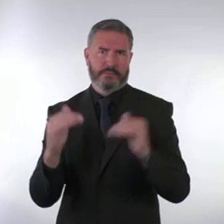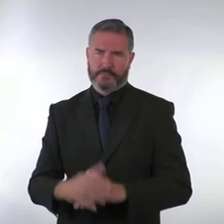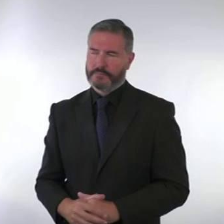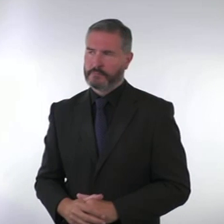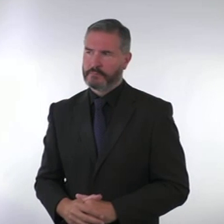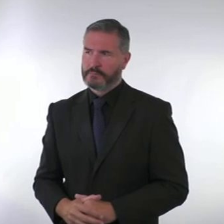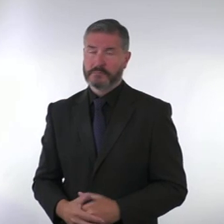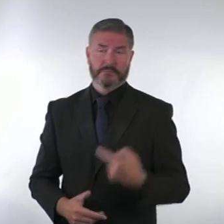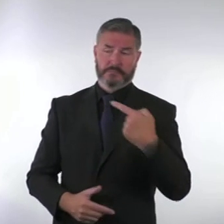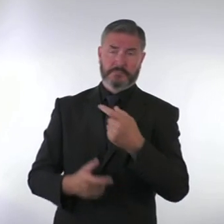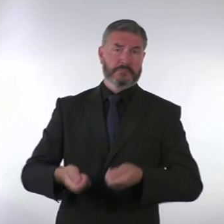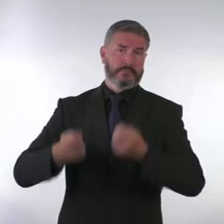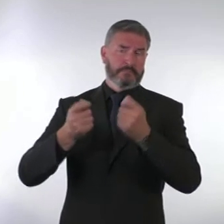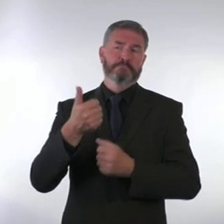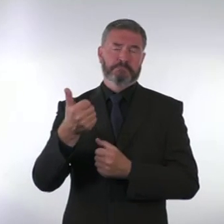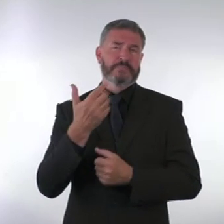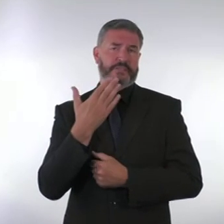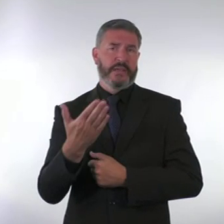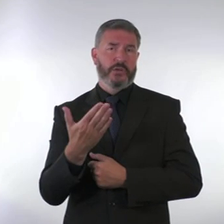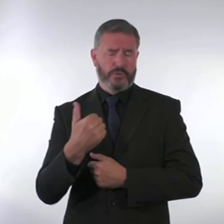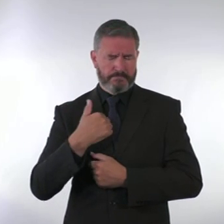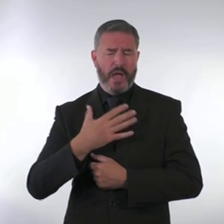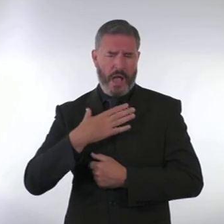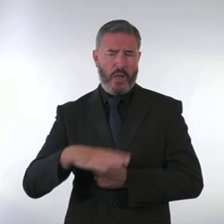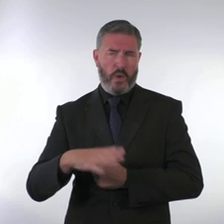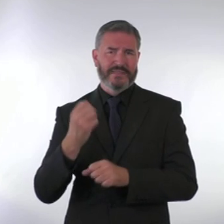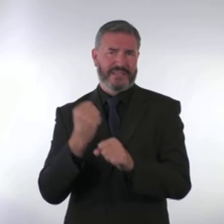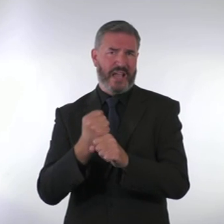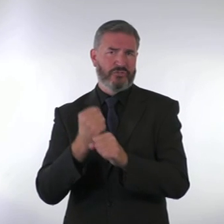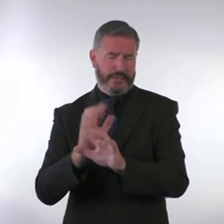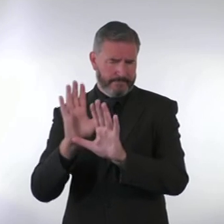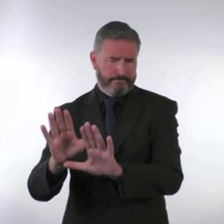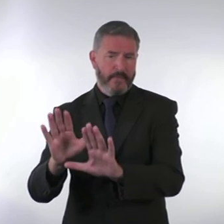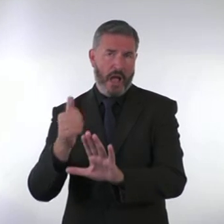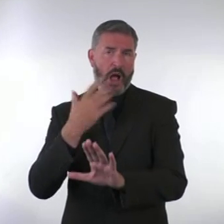I thank my right honourable Friend, and I can absolutely give her that guarantee.